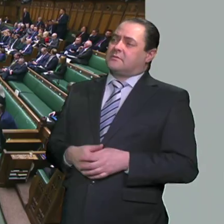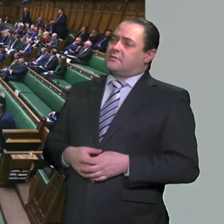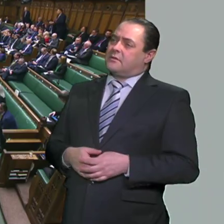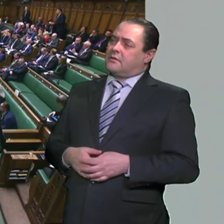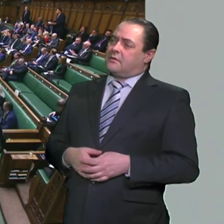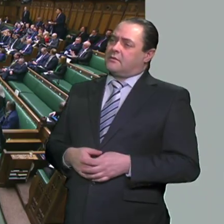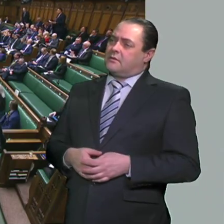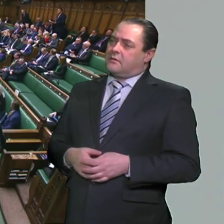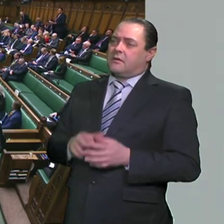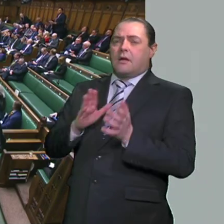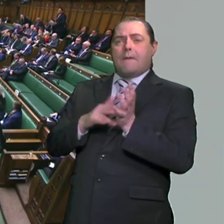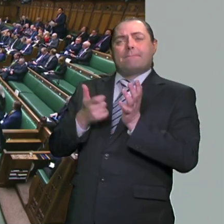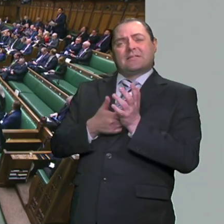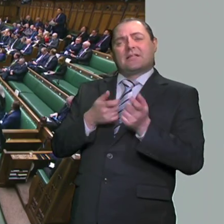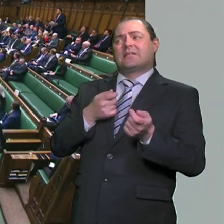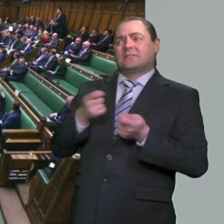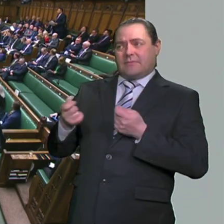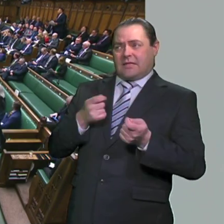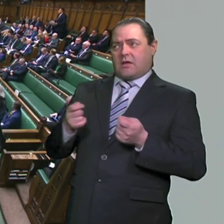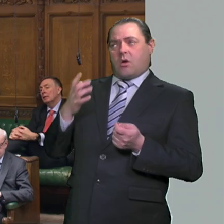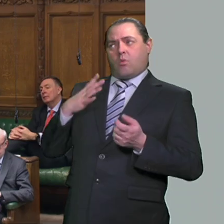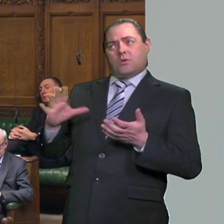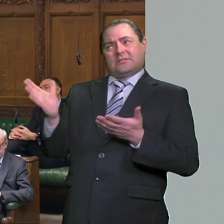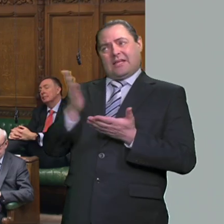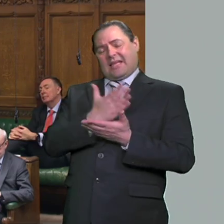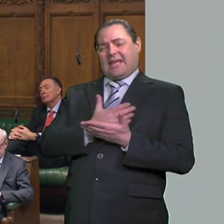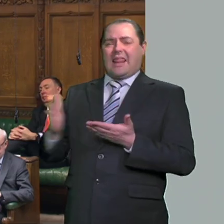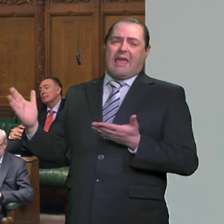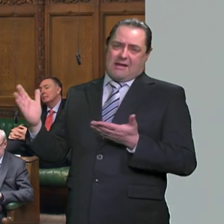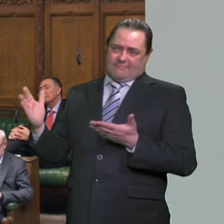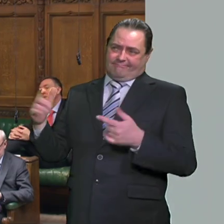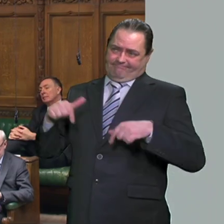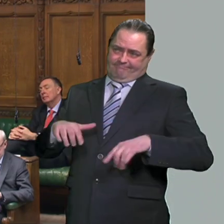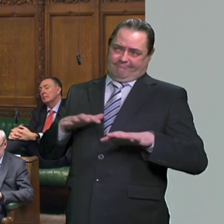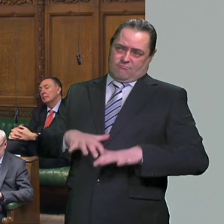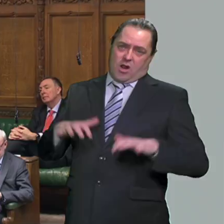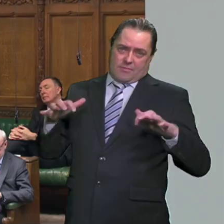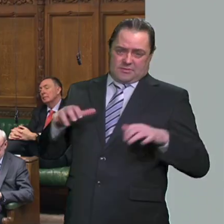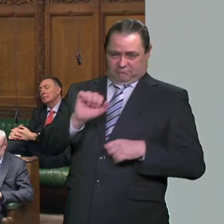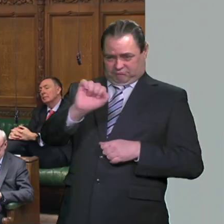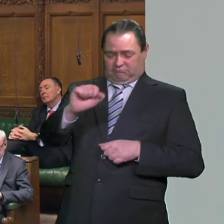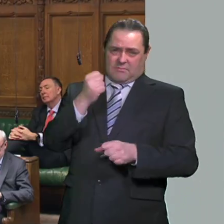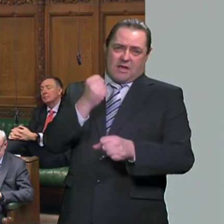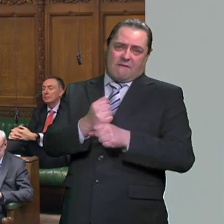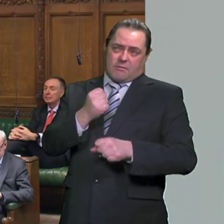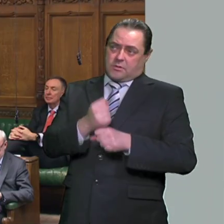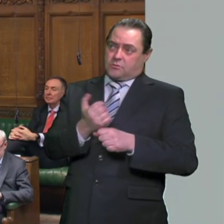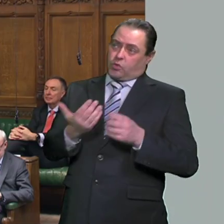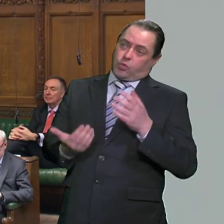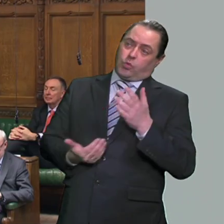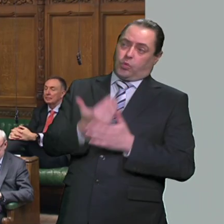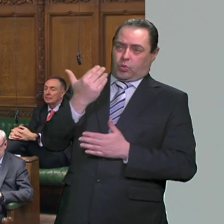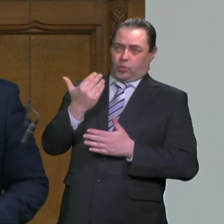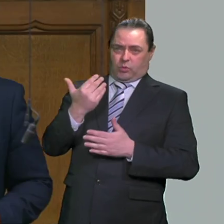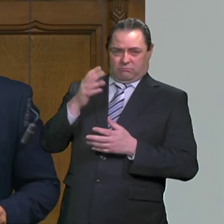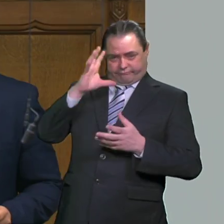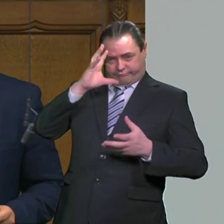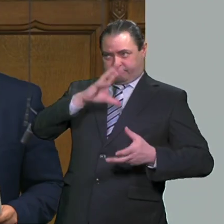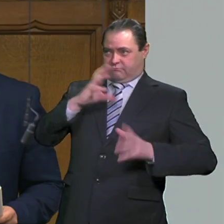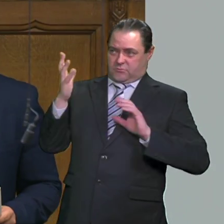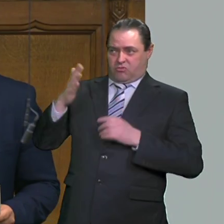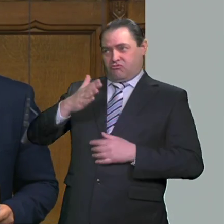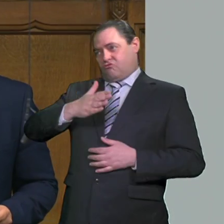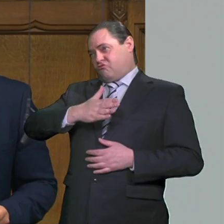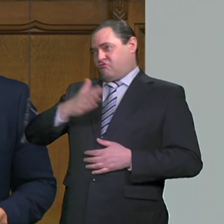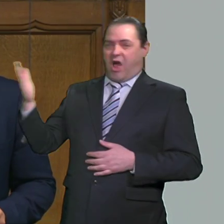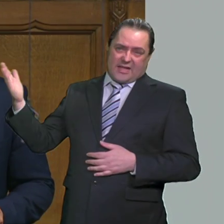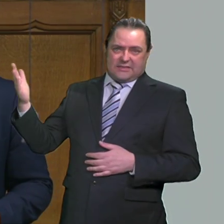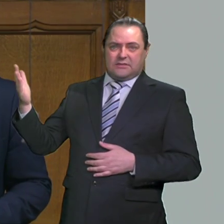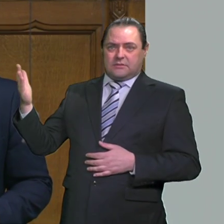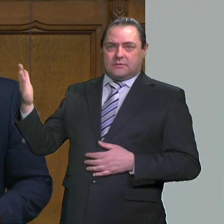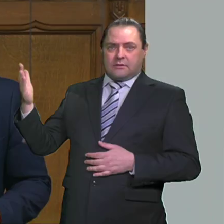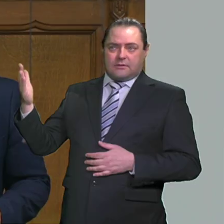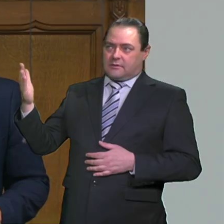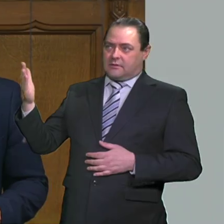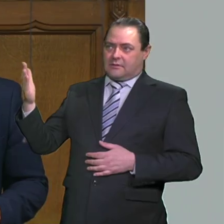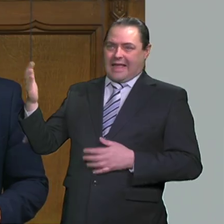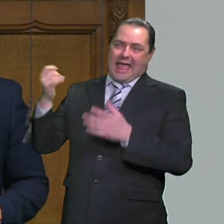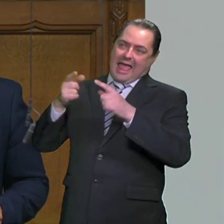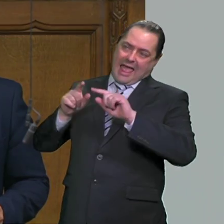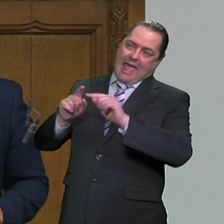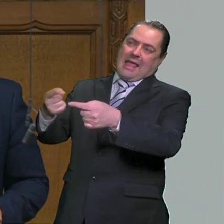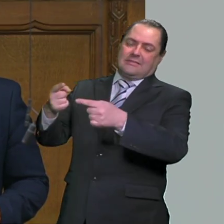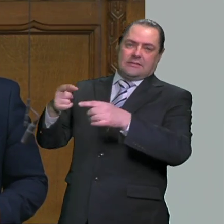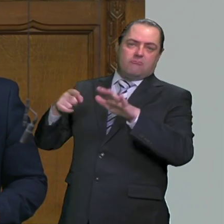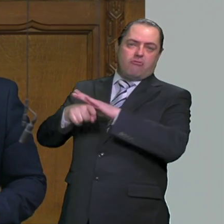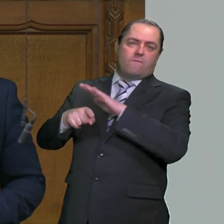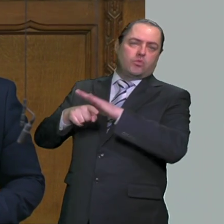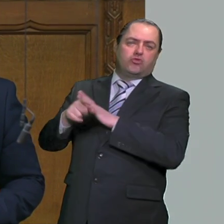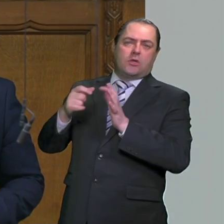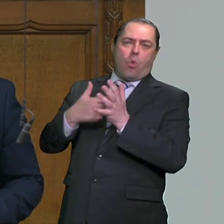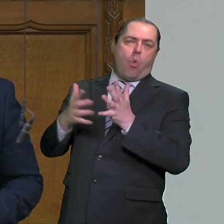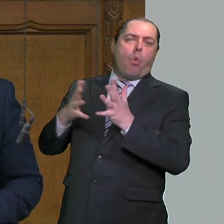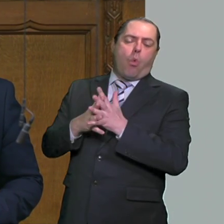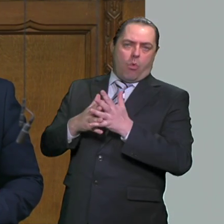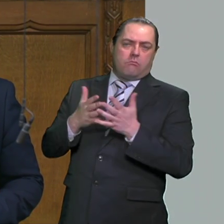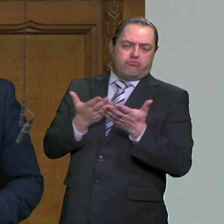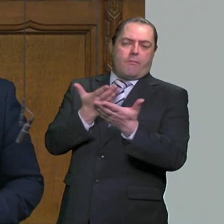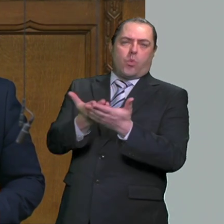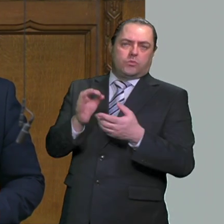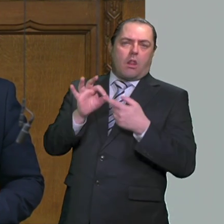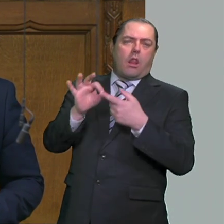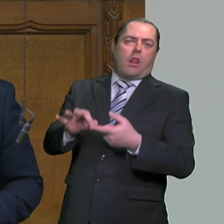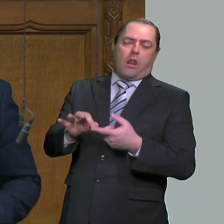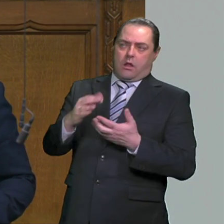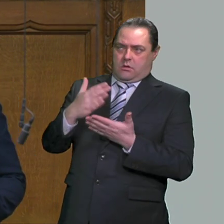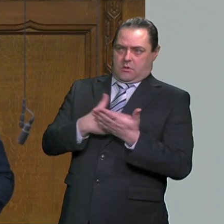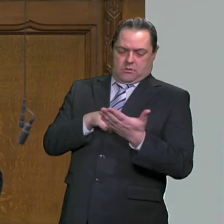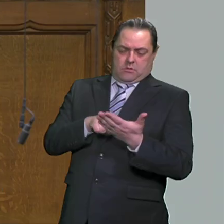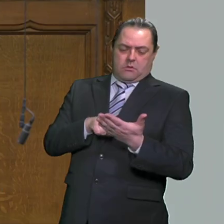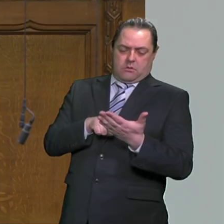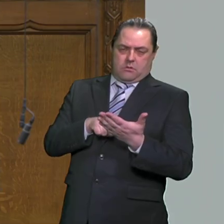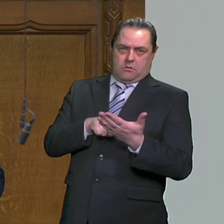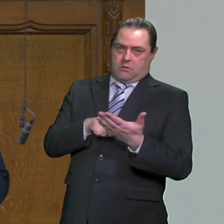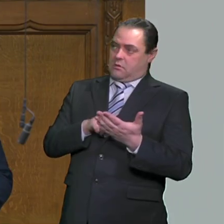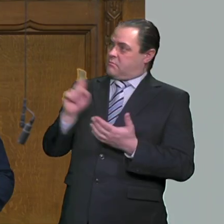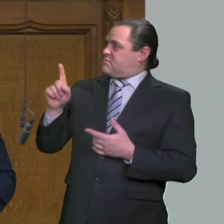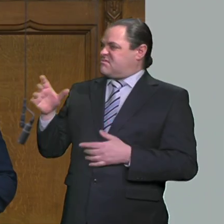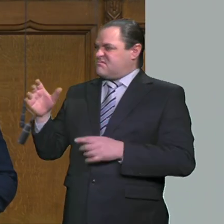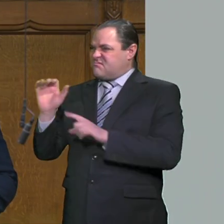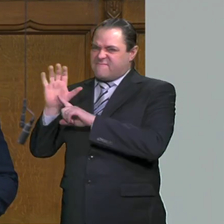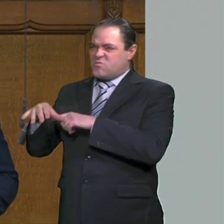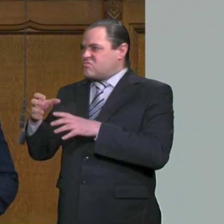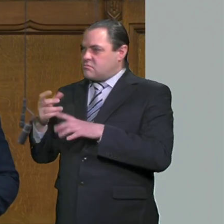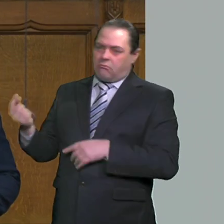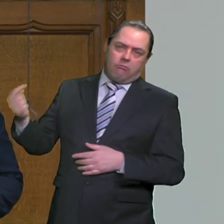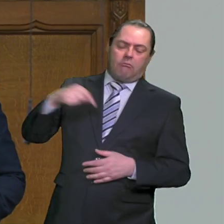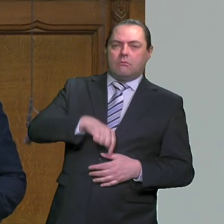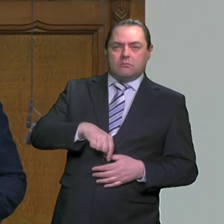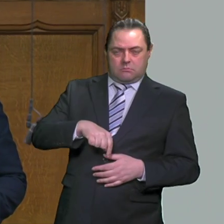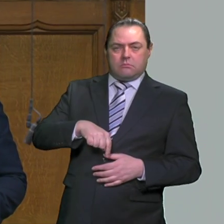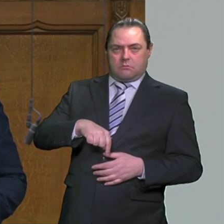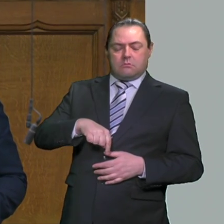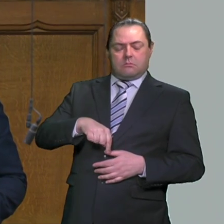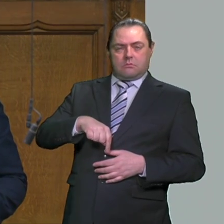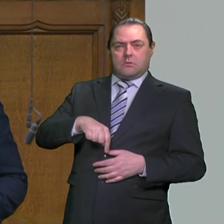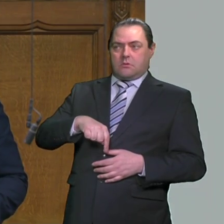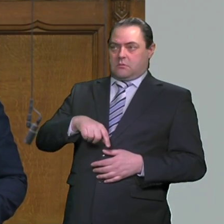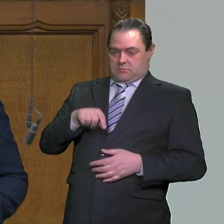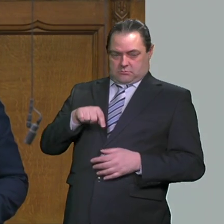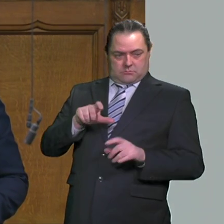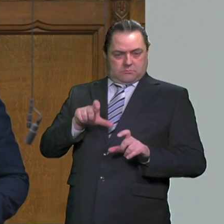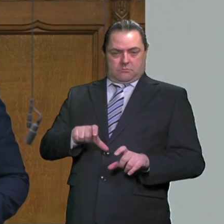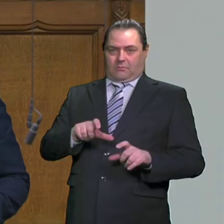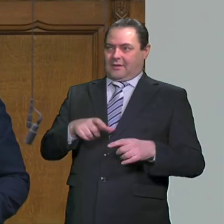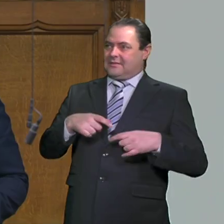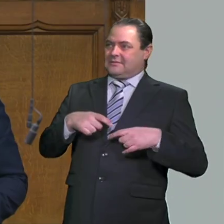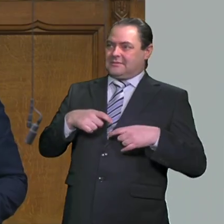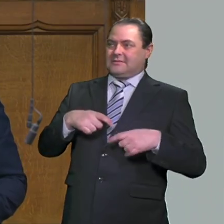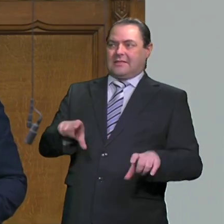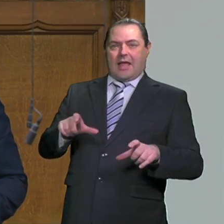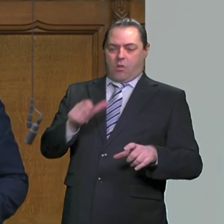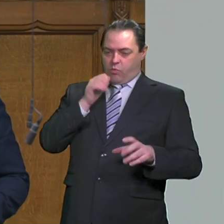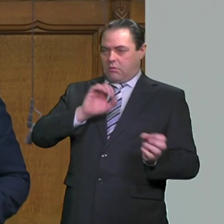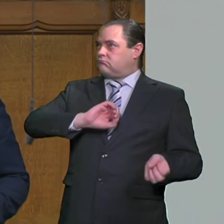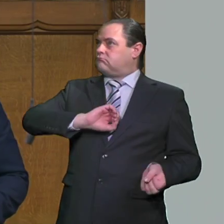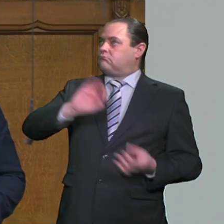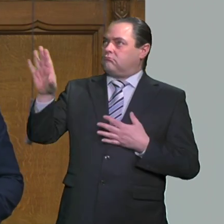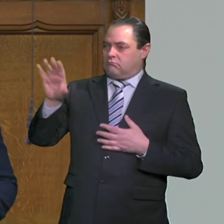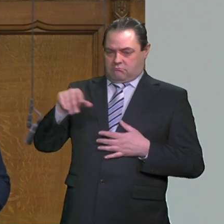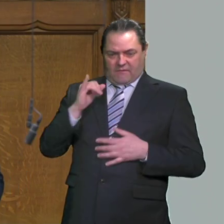Let us be absolutely clear in this Chamber: under this Government’s new dystopian, far-right-appeasing, anti-refugee Bill, those who are trafficked to the UK would still face deportation.